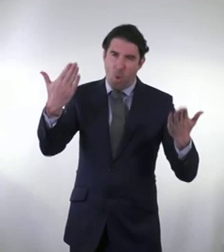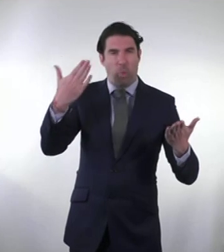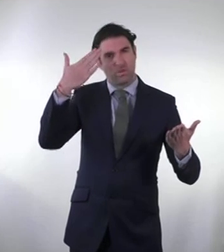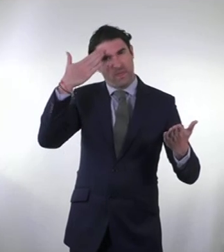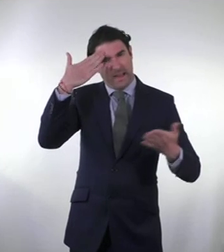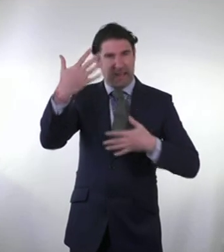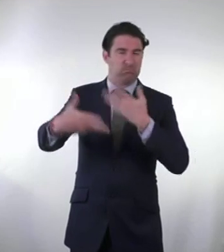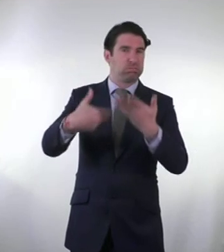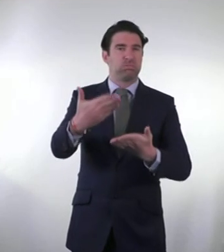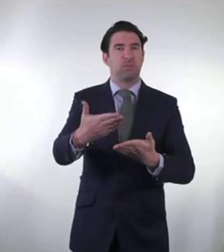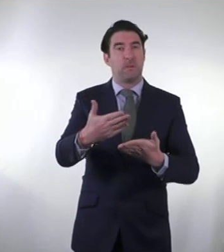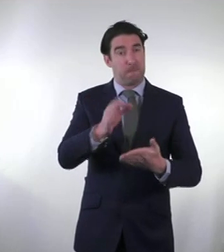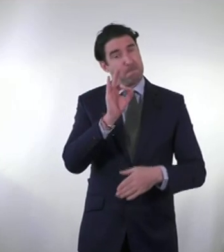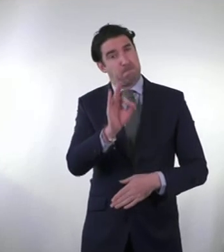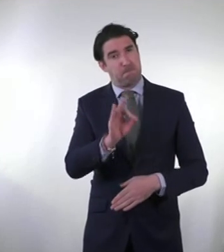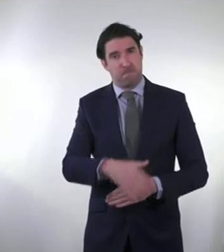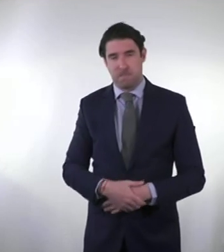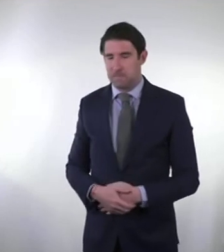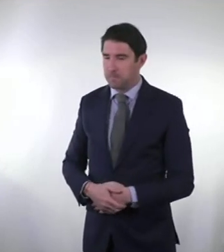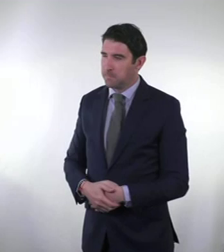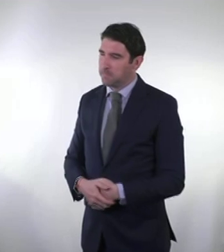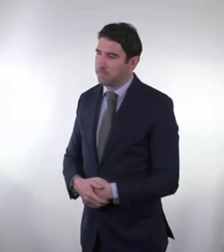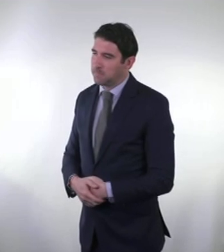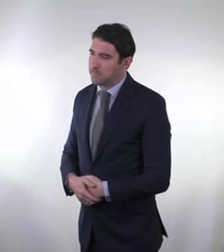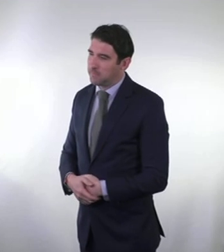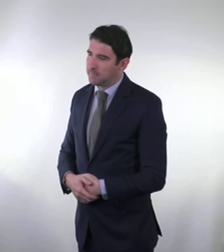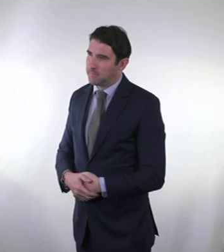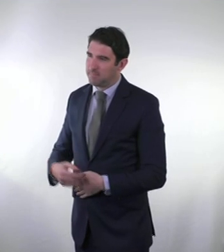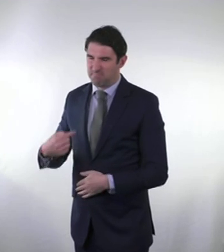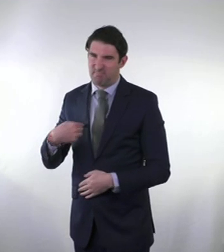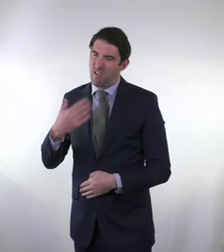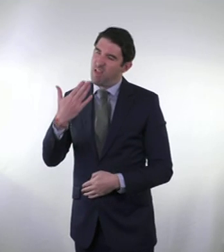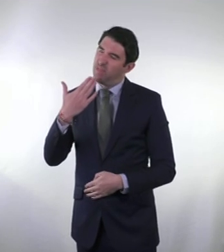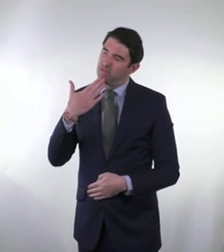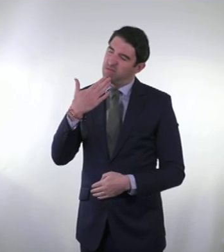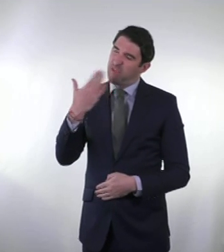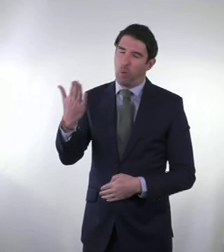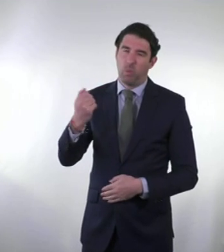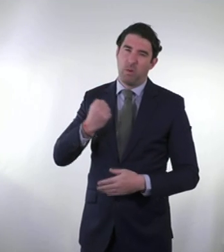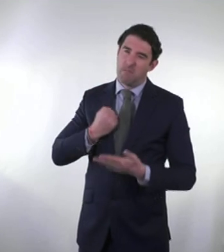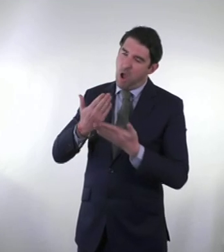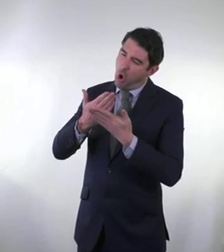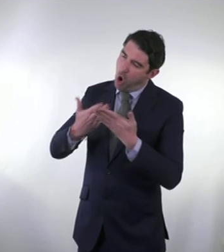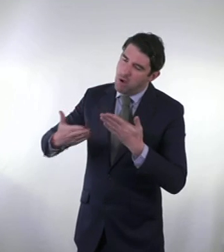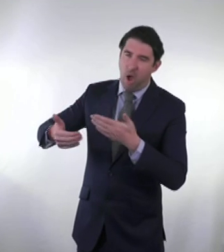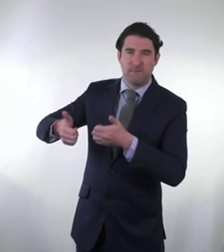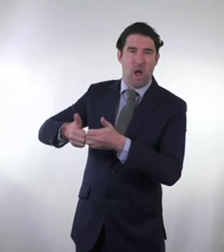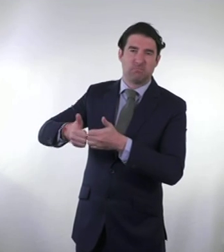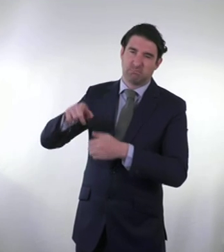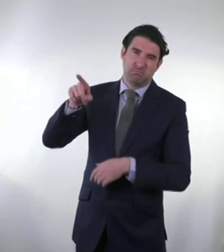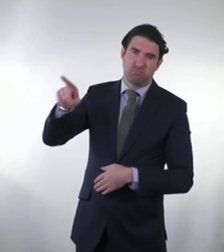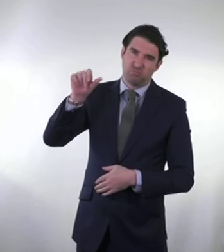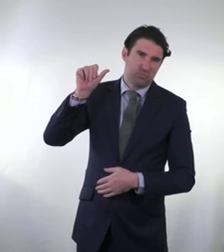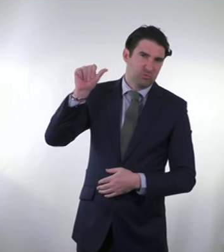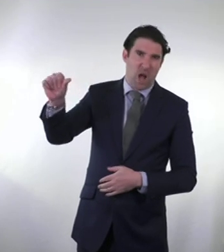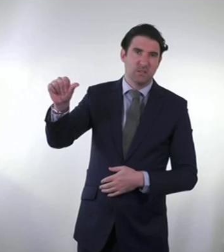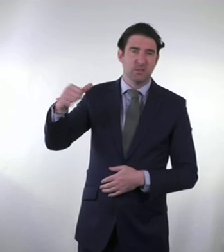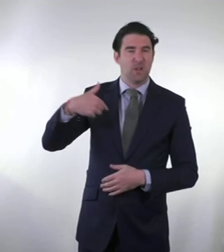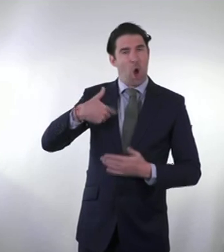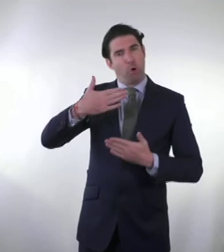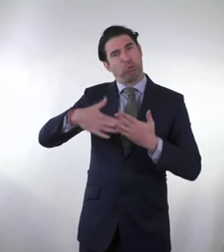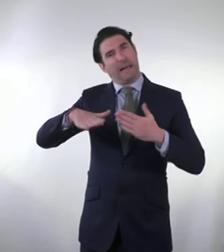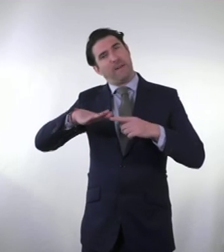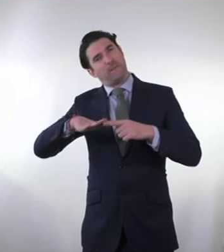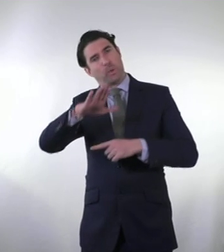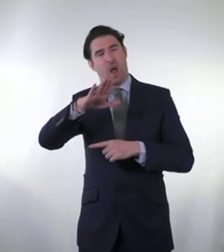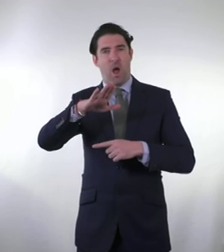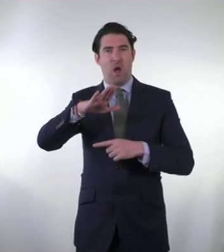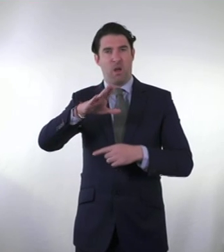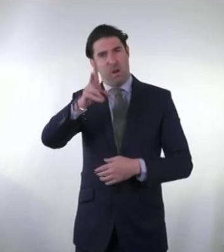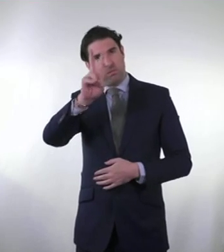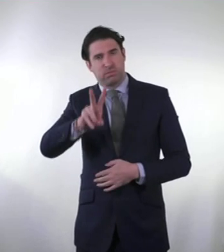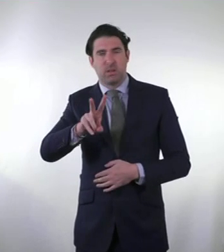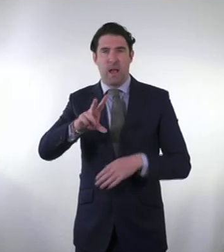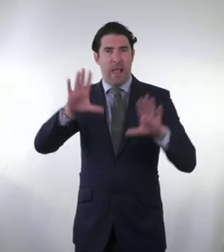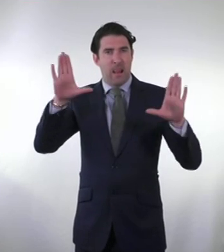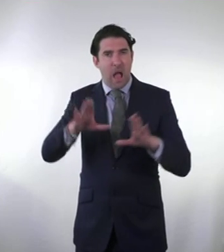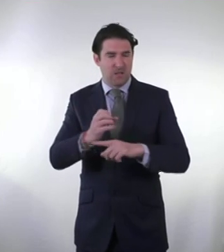I am hearing a lot of good stuff from the Government Benches about the clean, green future—the green industrial revolution that this country is embarked on.